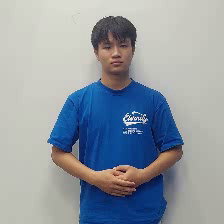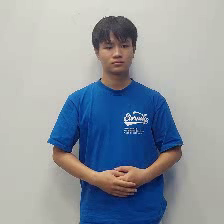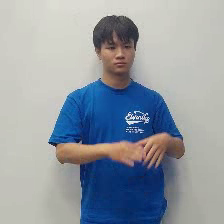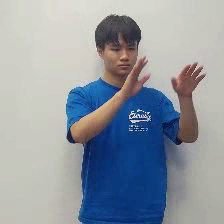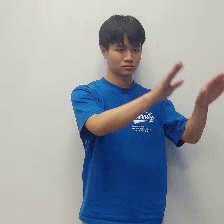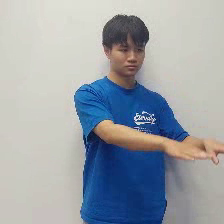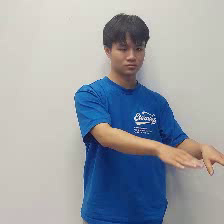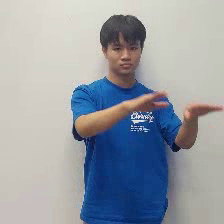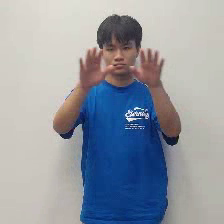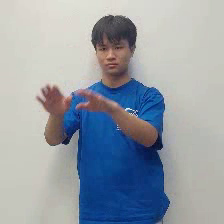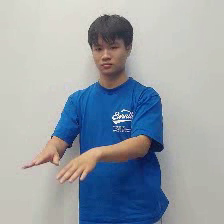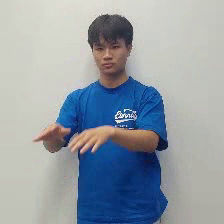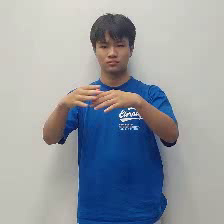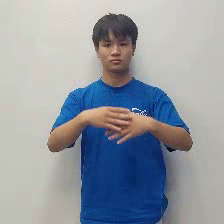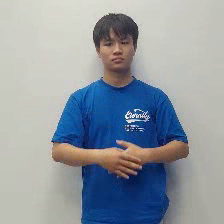Chậm lại